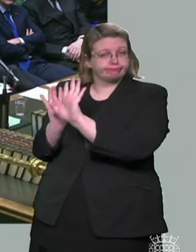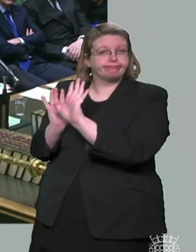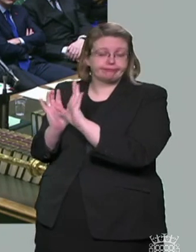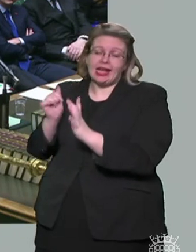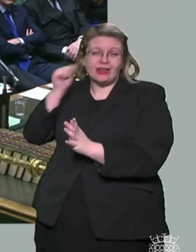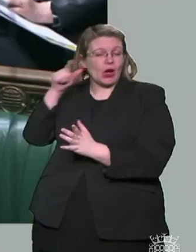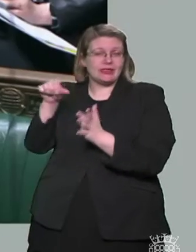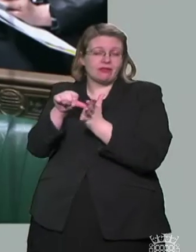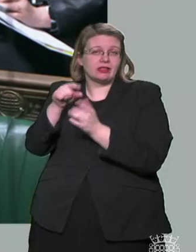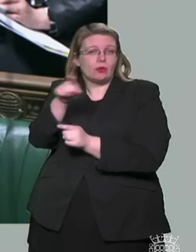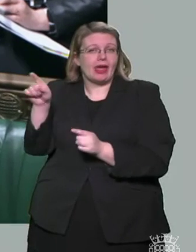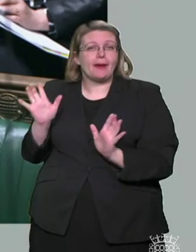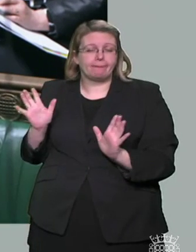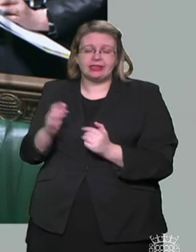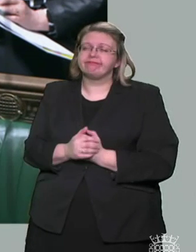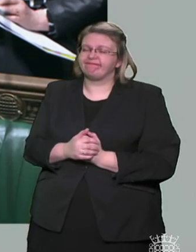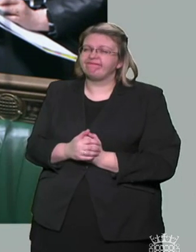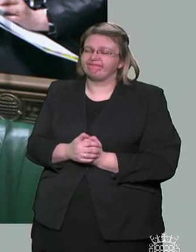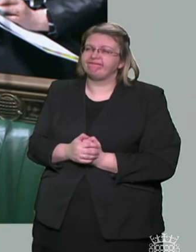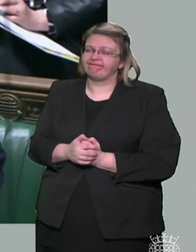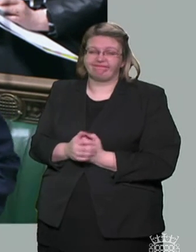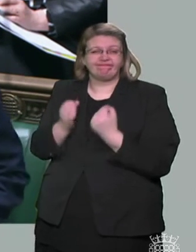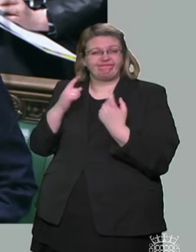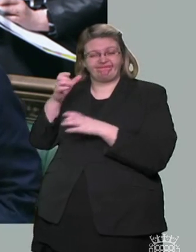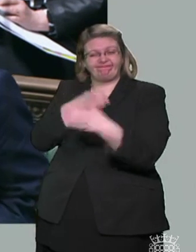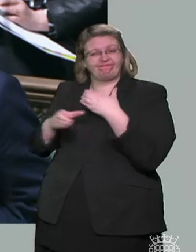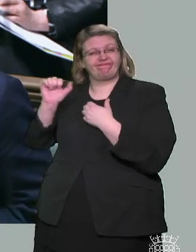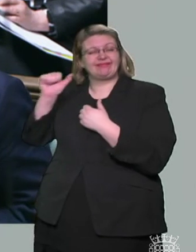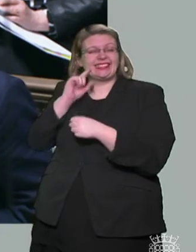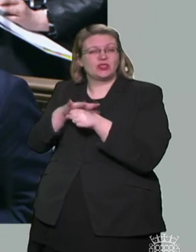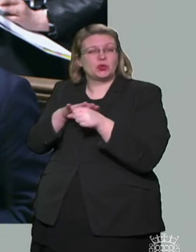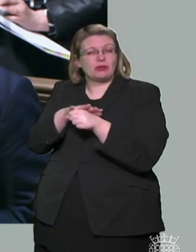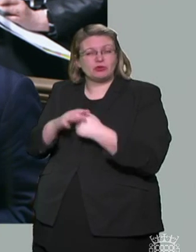I appreciate and understand their decision.